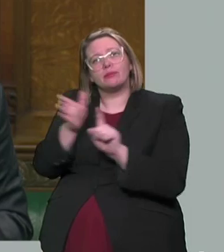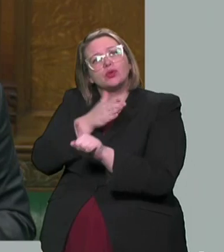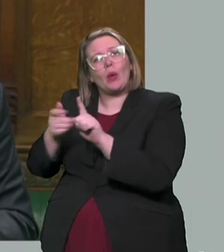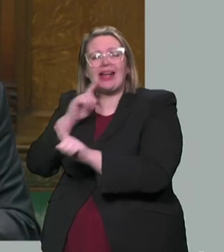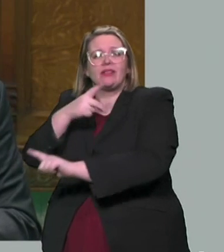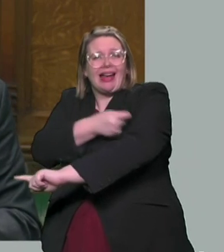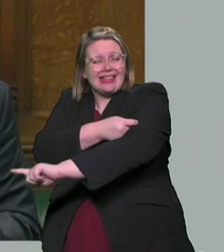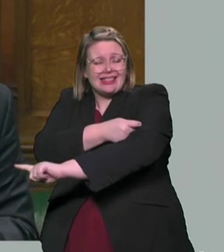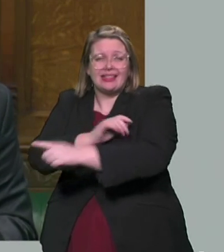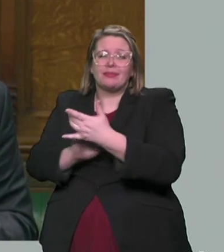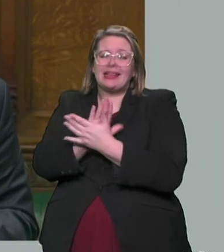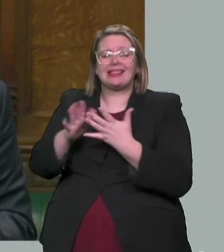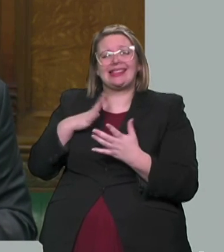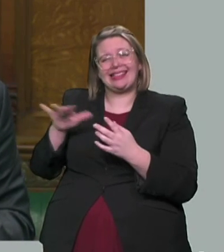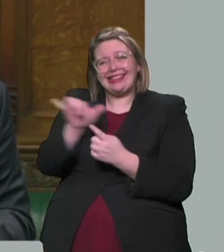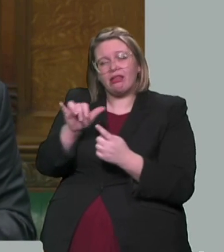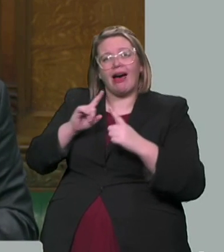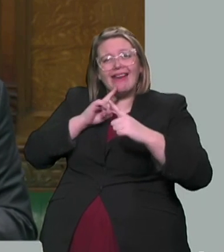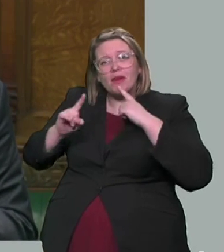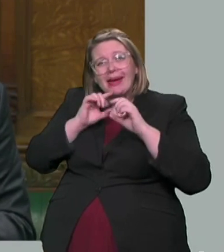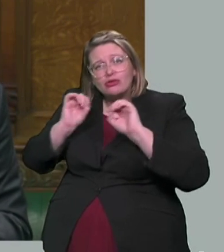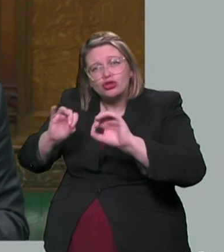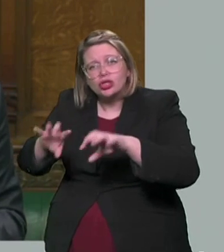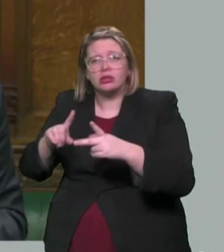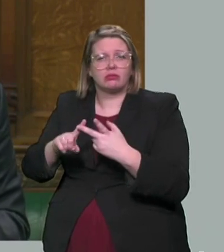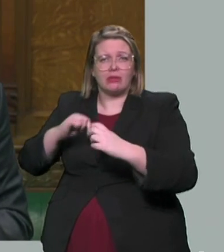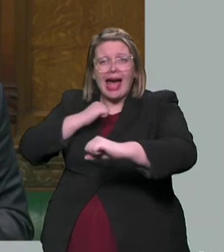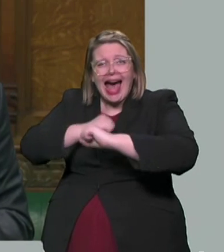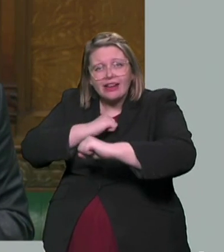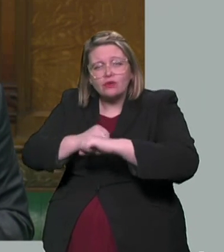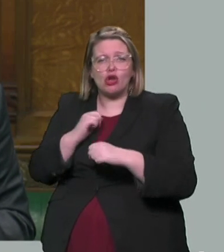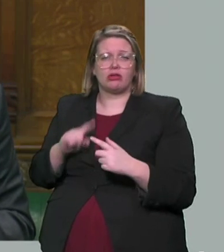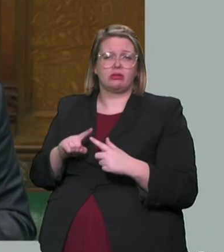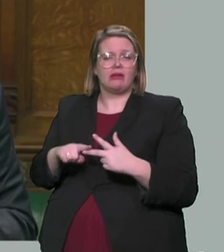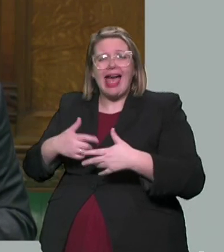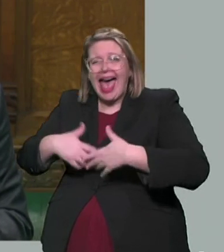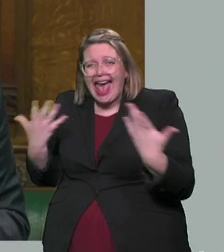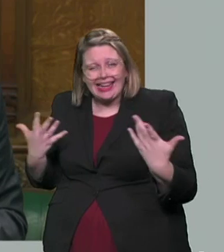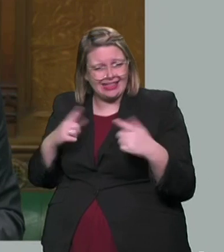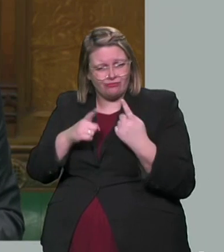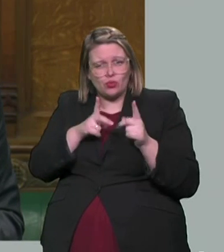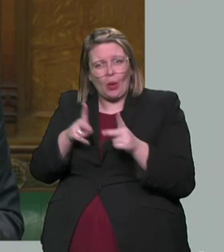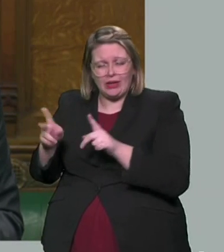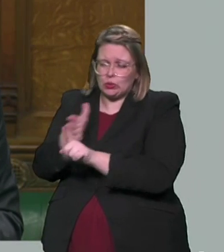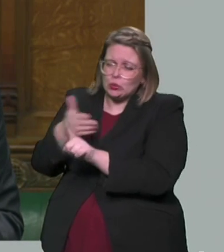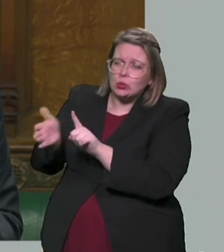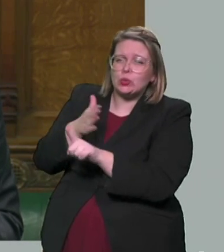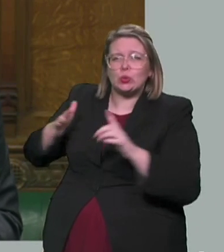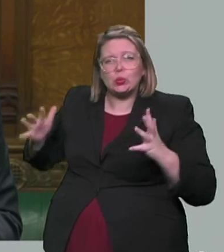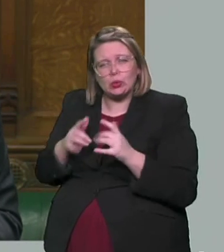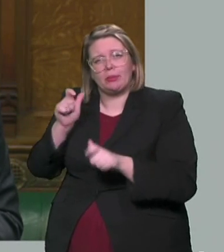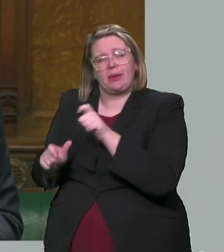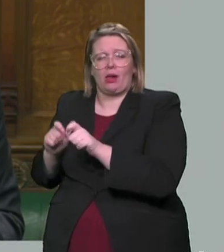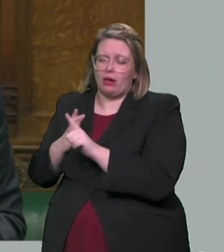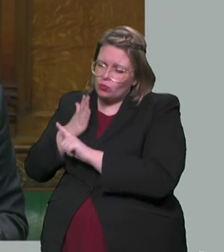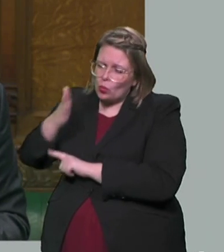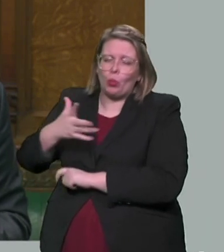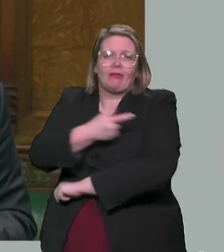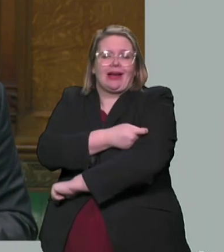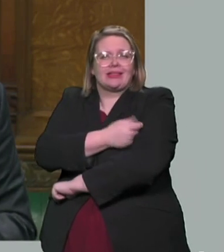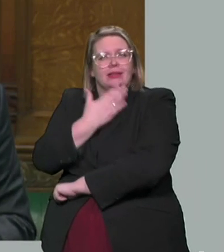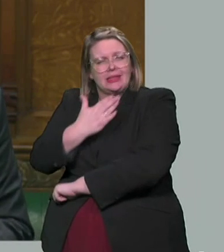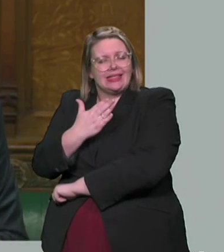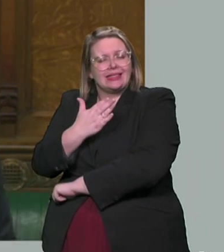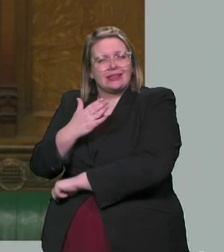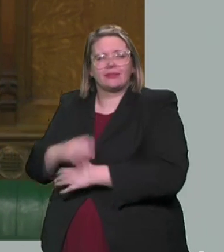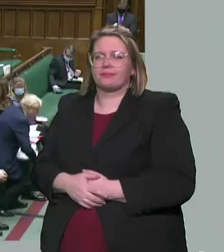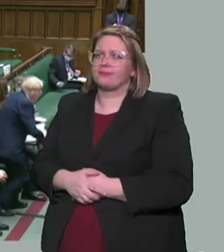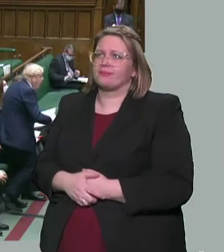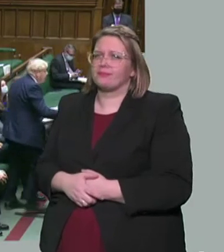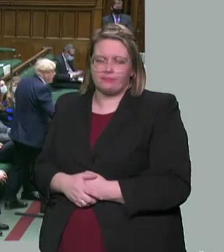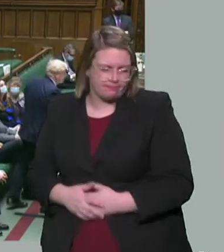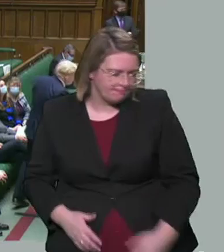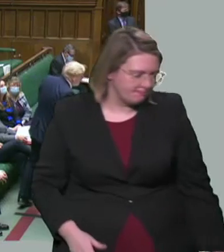Whether through education, advertising, or frankly anything this side of coercion, can he redouble the Government’s efforts to persuade those who are unvaccinated to take the jab?